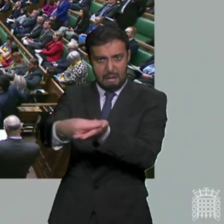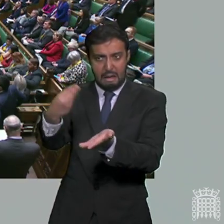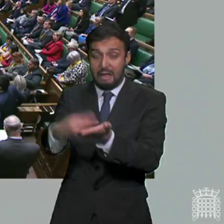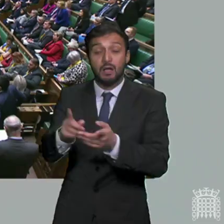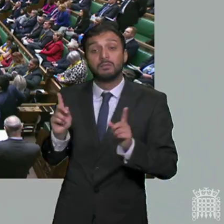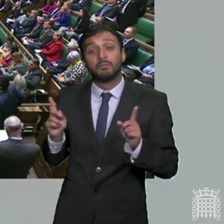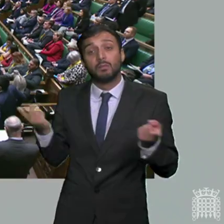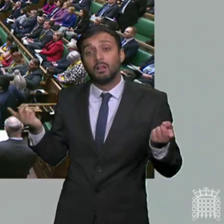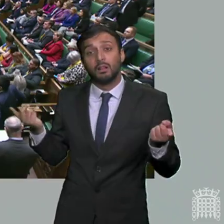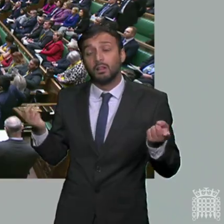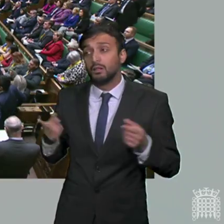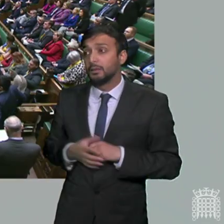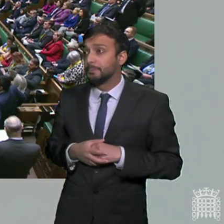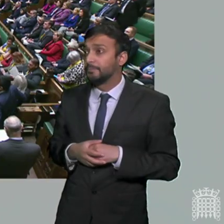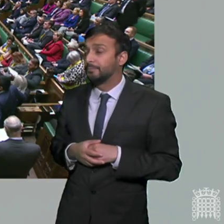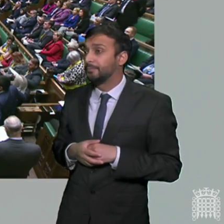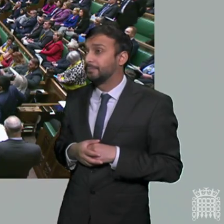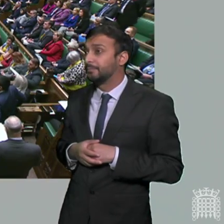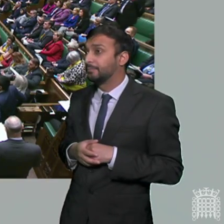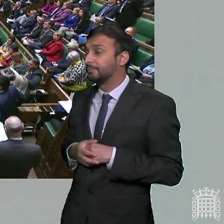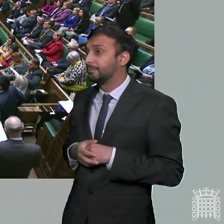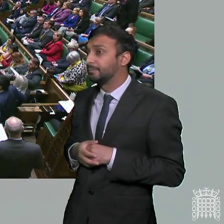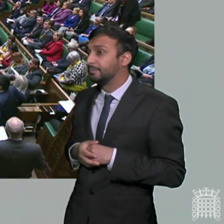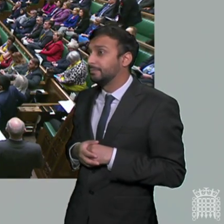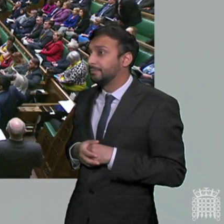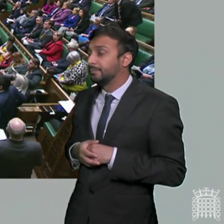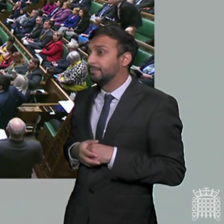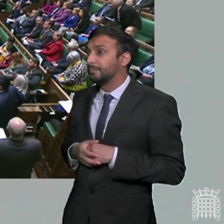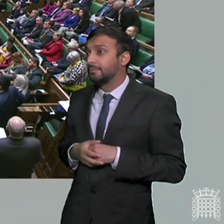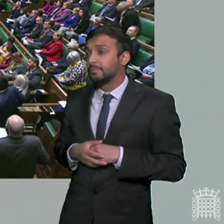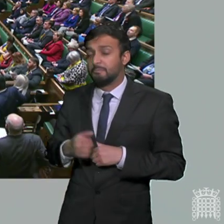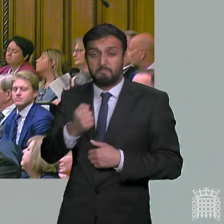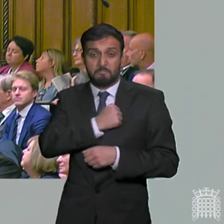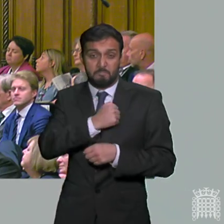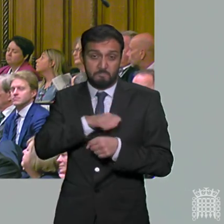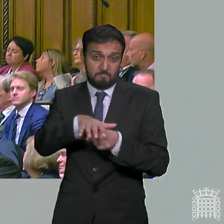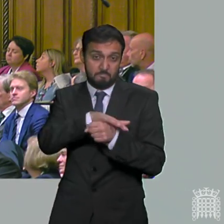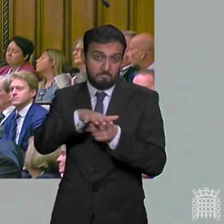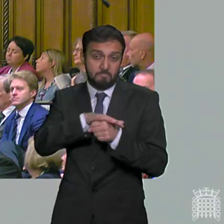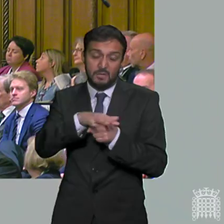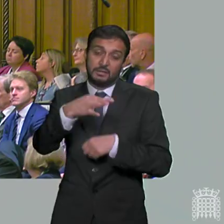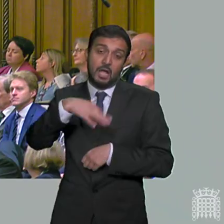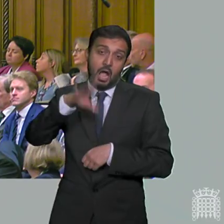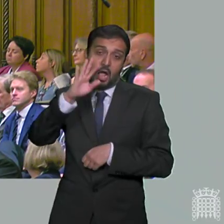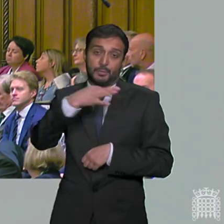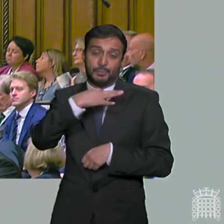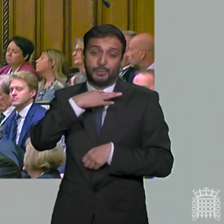Due to the unique geography of Brigg and Goole and the Isle of Axholme, we are one of the most flood-prone areas of the country.